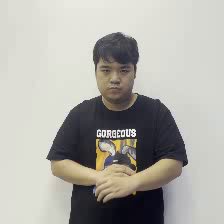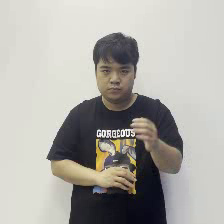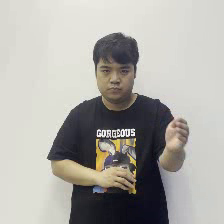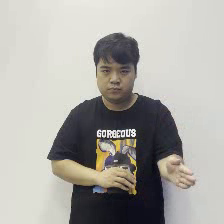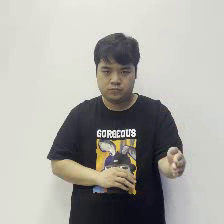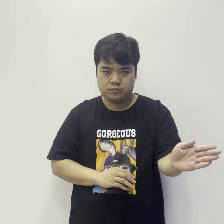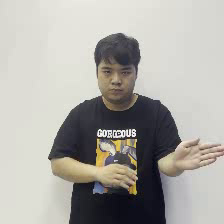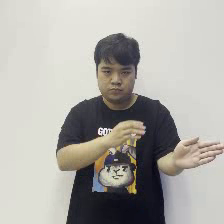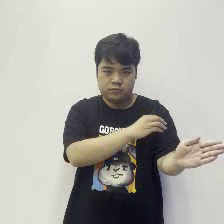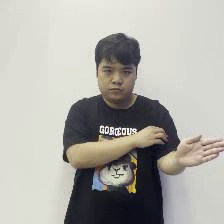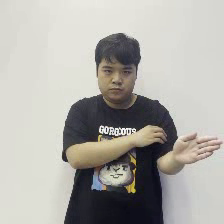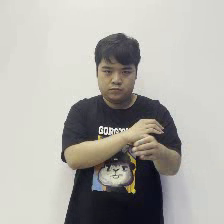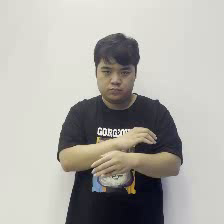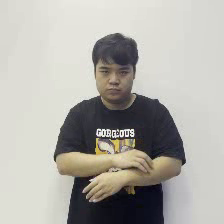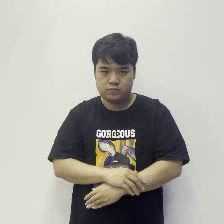Rẽ trái